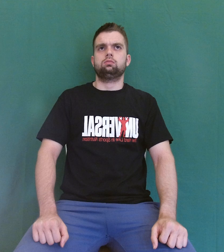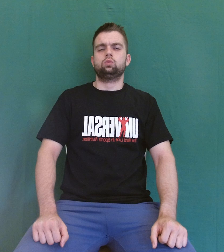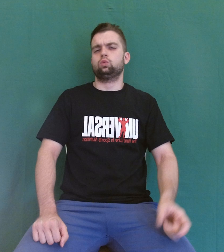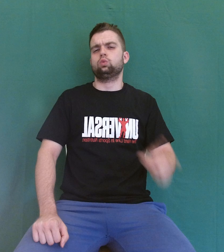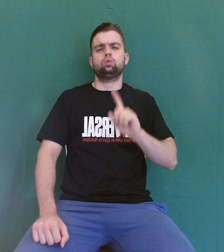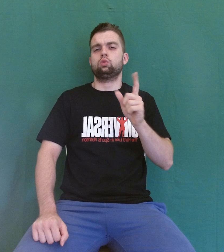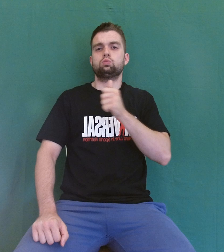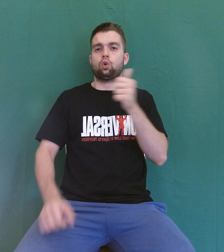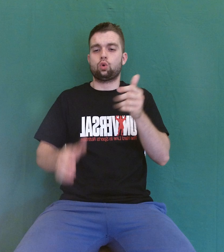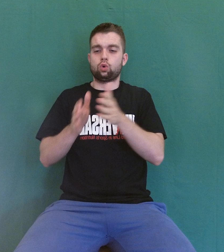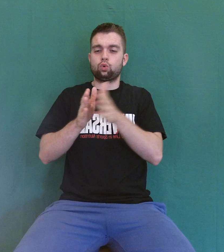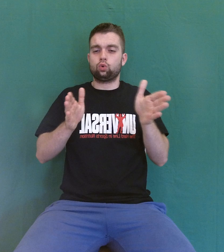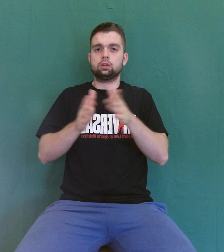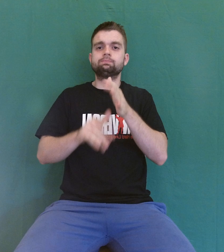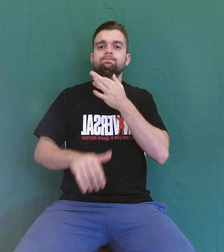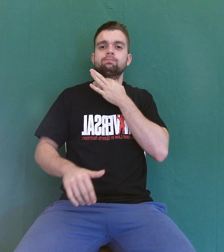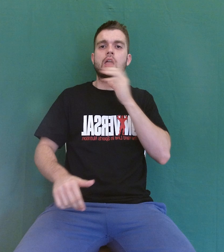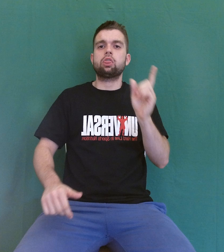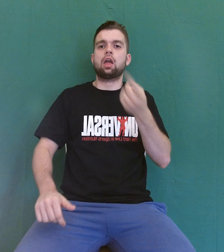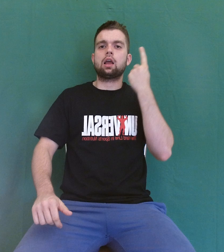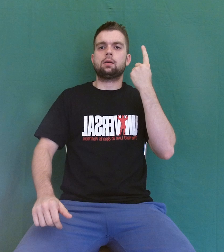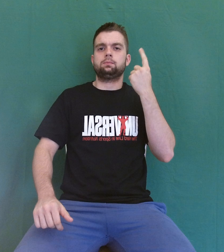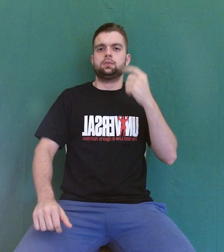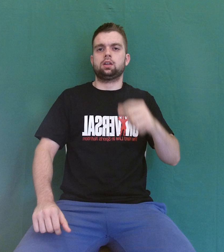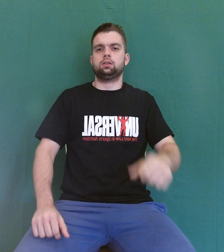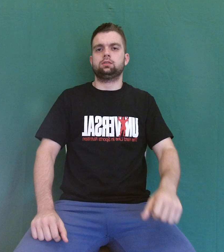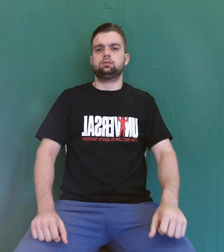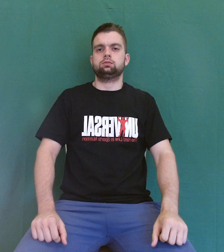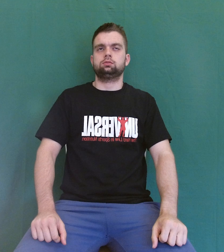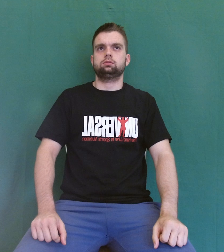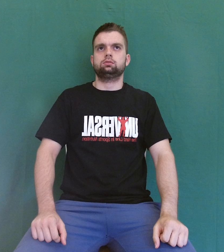ΟΧΙ ΜΟΝΟ ΠΕΡΙΟΔΟΣ ΑΝΑΓΚΗ ΘΕΡΑΠΕΙΑ